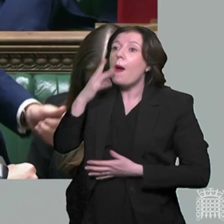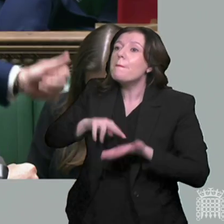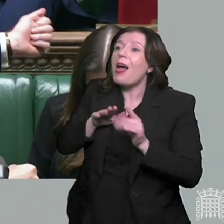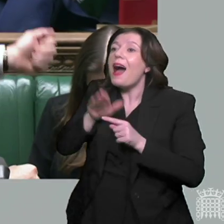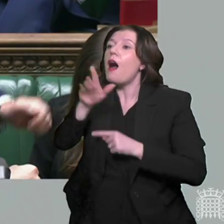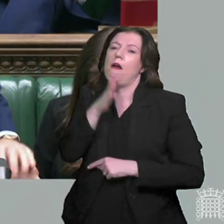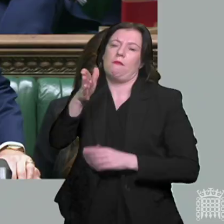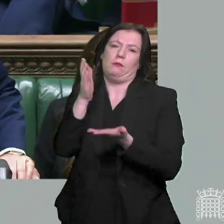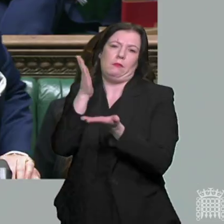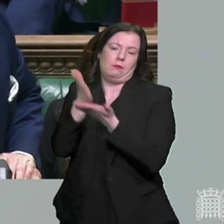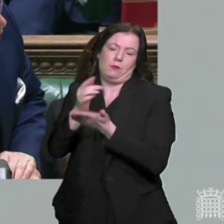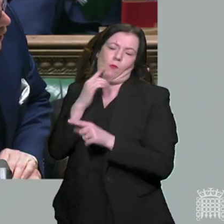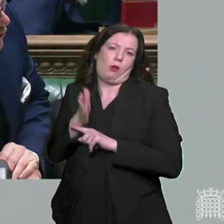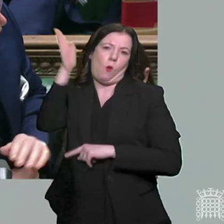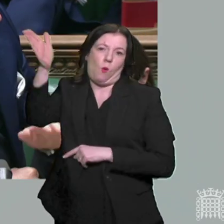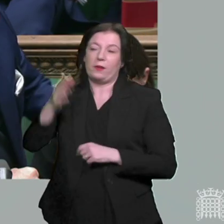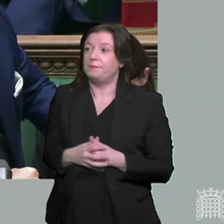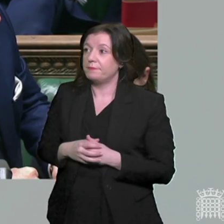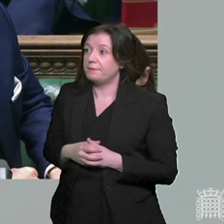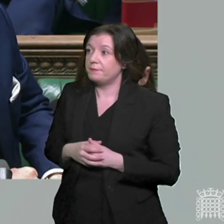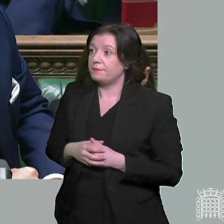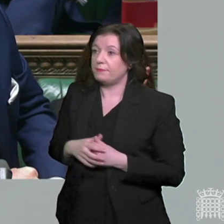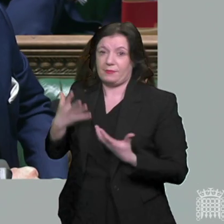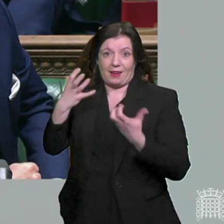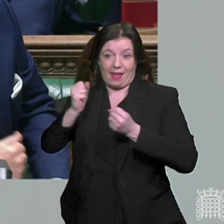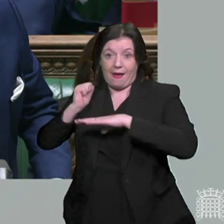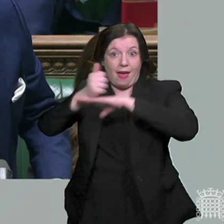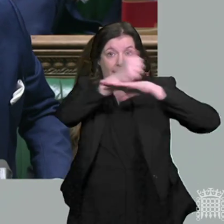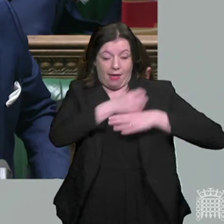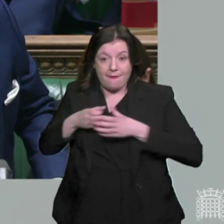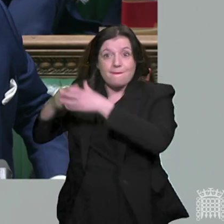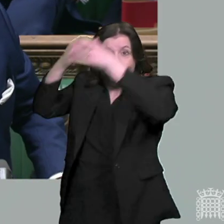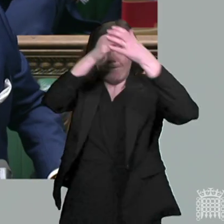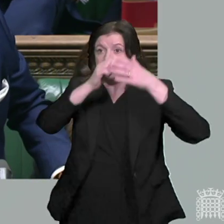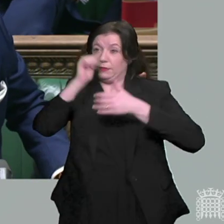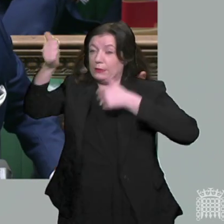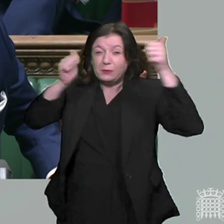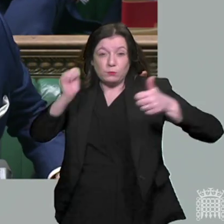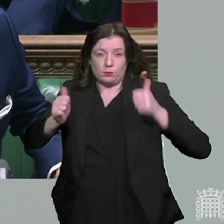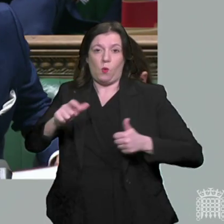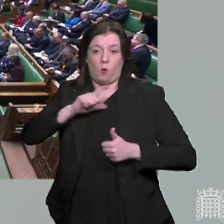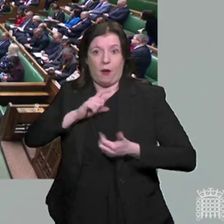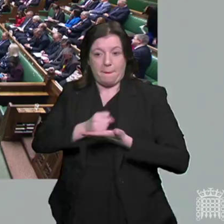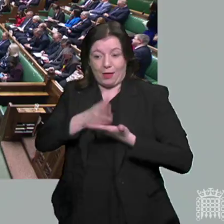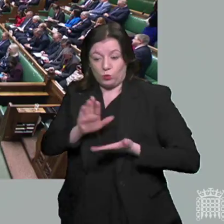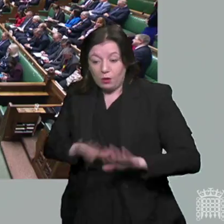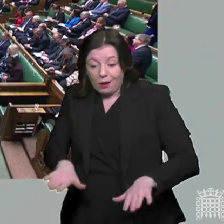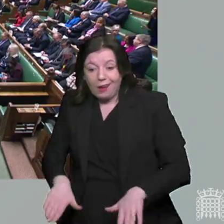In Scotland, Buckinghamshire and all around the country, we are growing space clusters to give jobs and opportunities to a new generation.